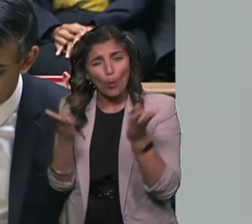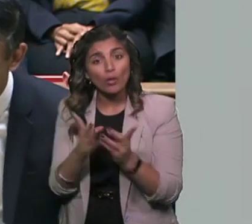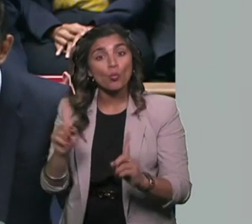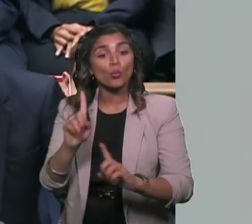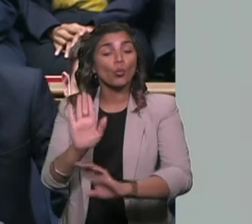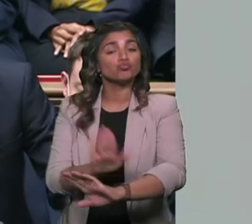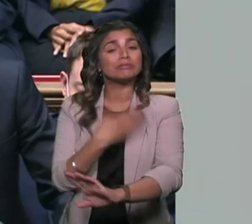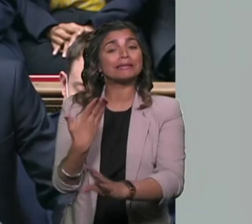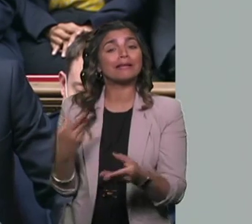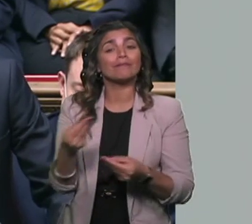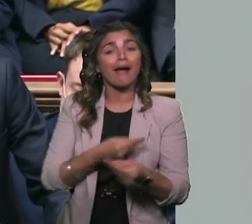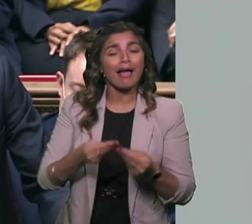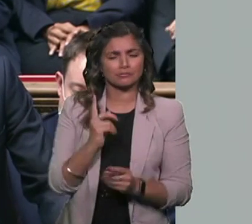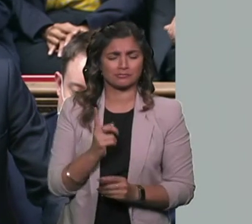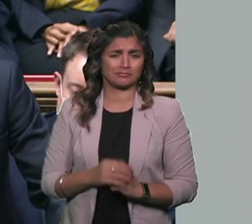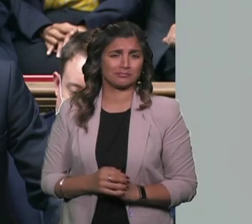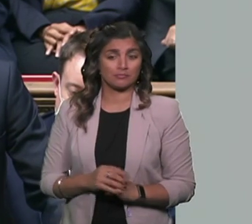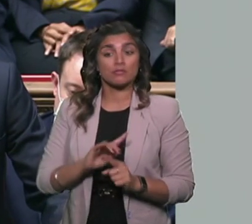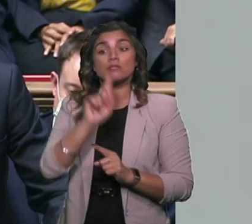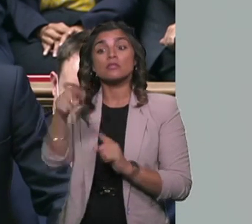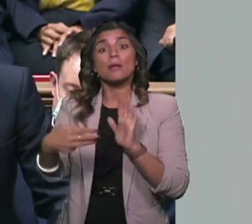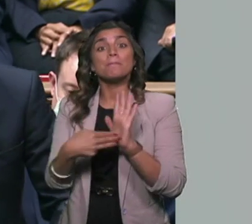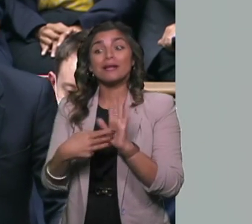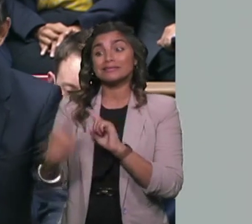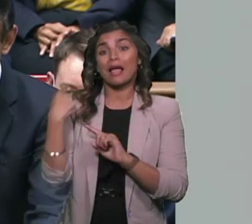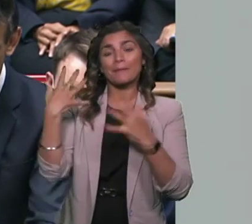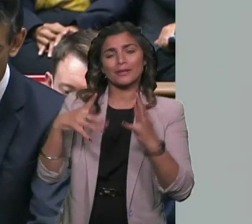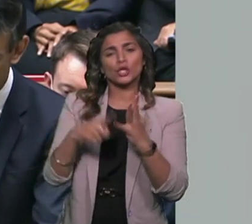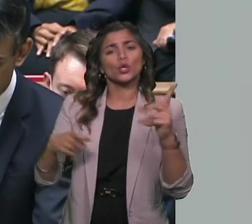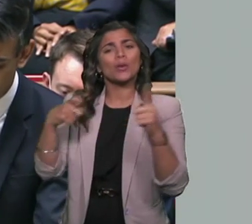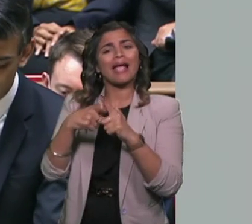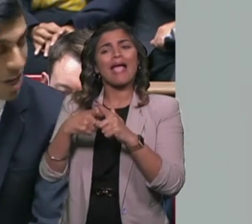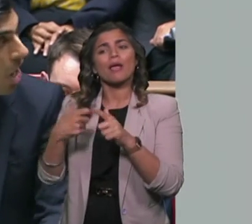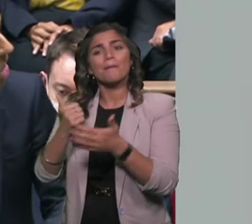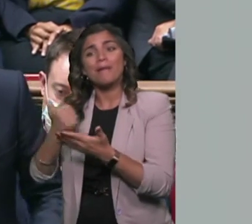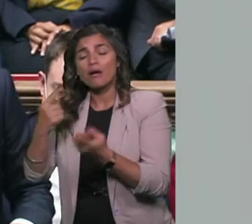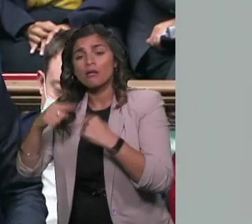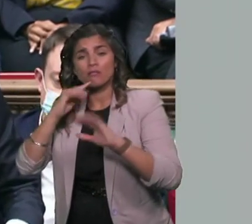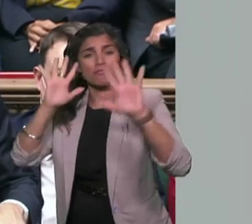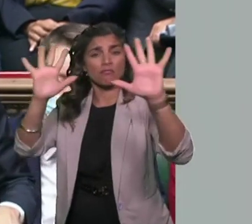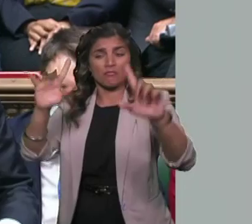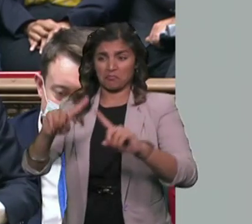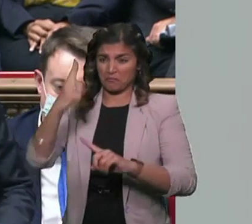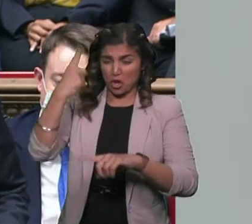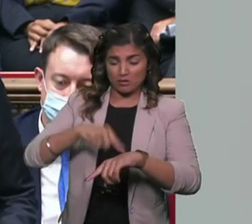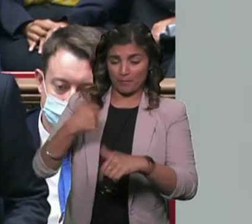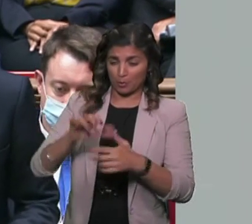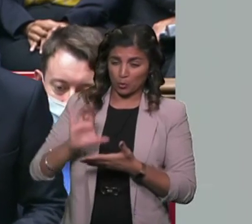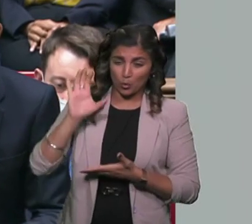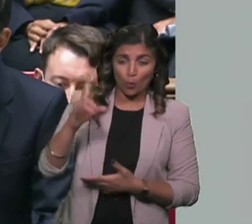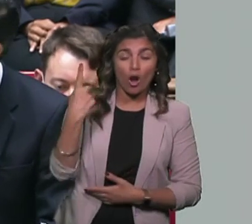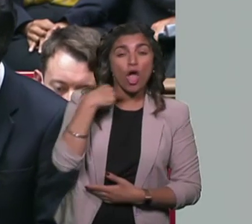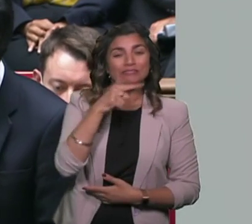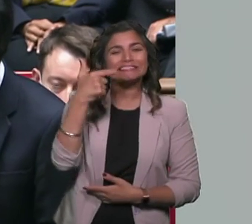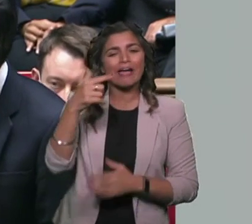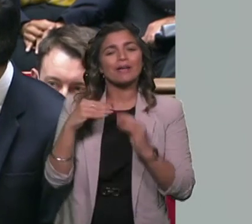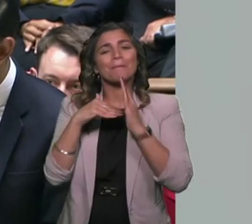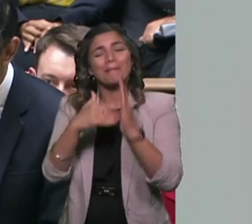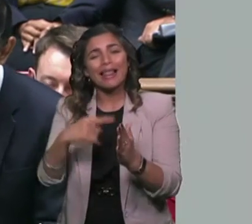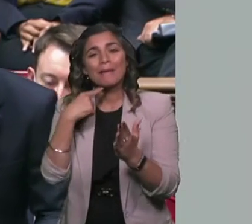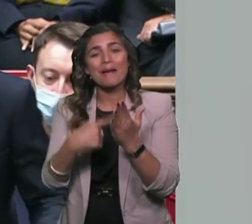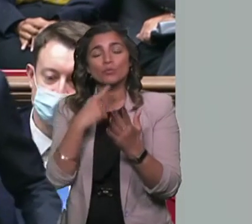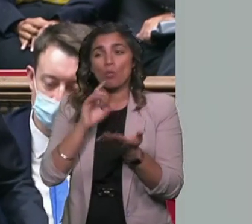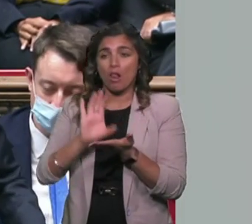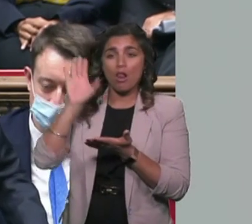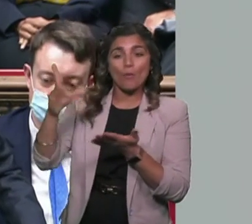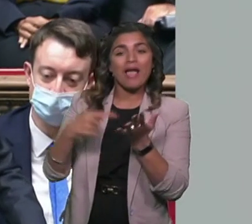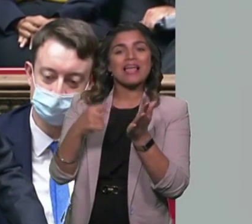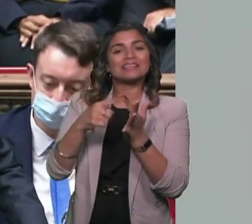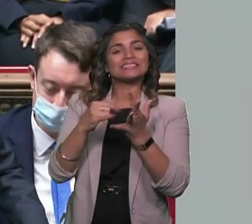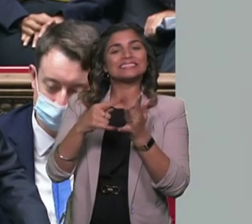On Monday, the new UK Infrastructure Bank announced its first ever investment: £107 million to support offshore wind in Teesside.